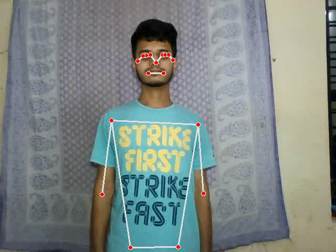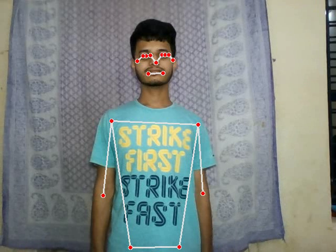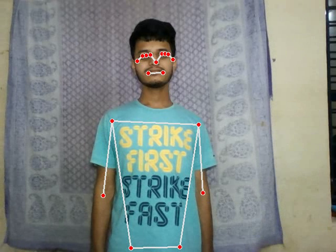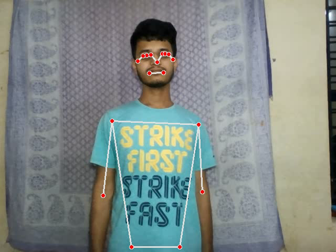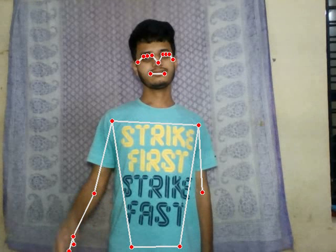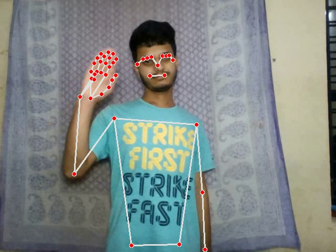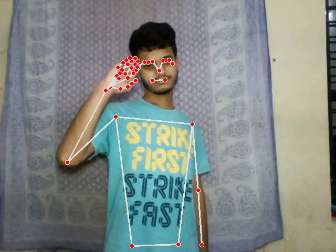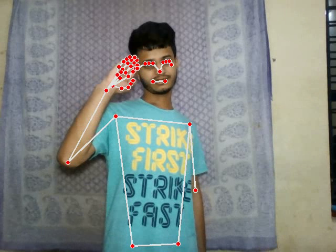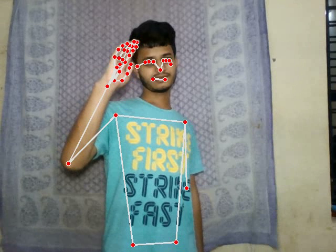hello